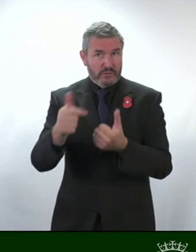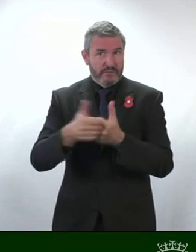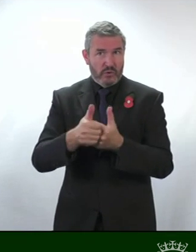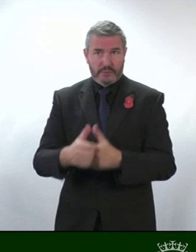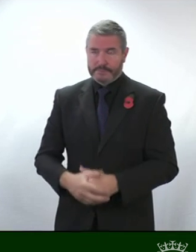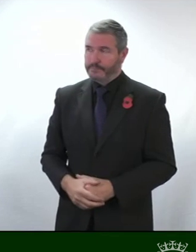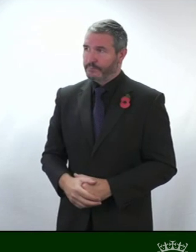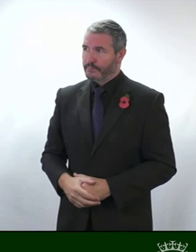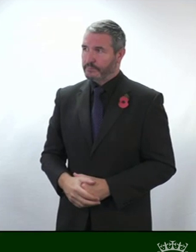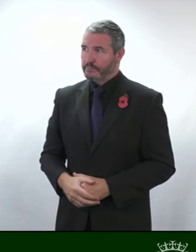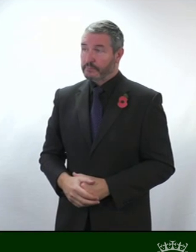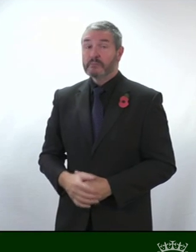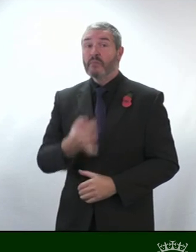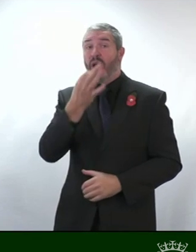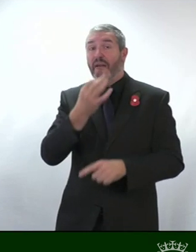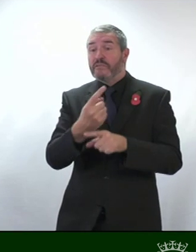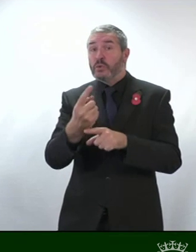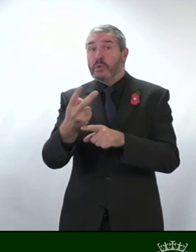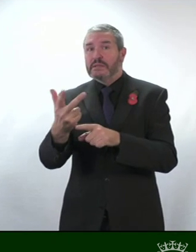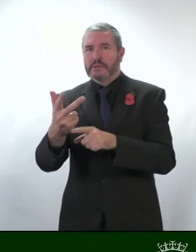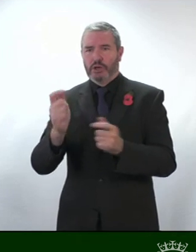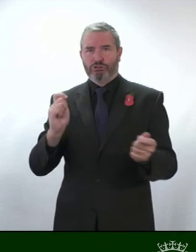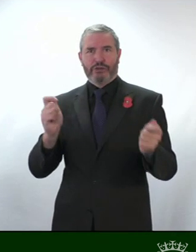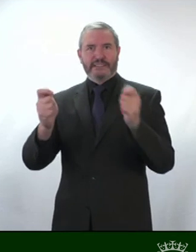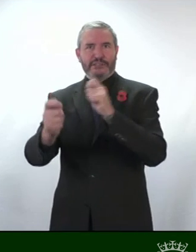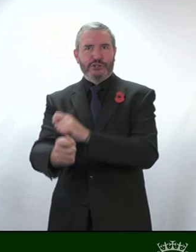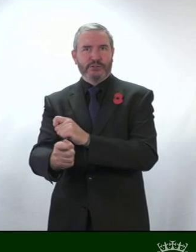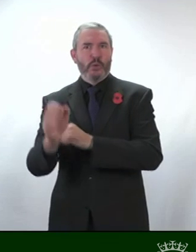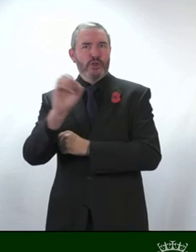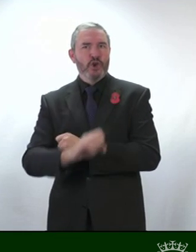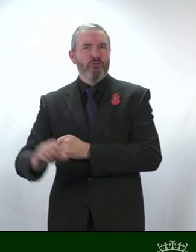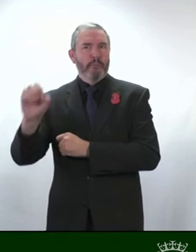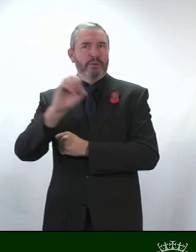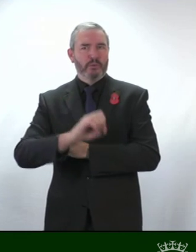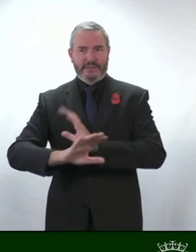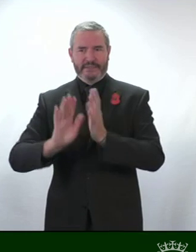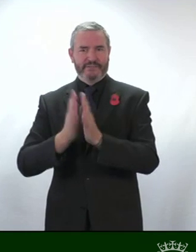In a few short weeks, we end the transition period with the European Union.